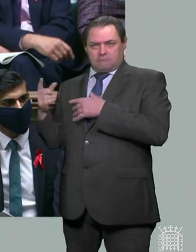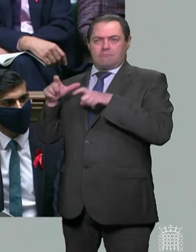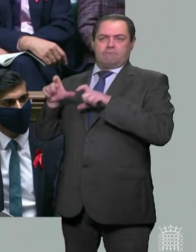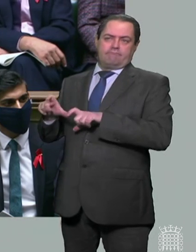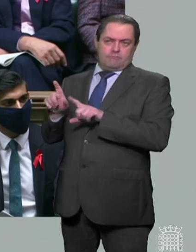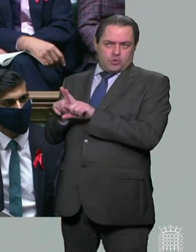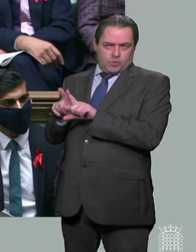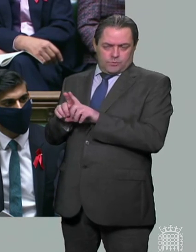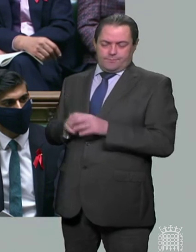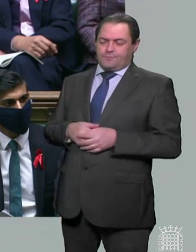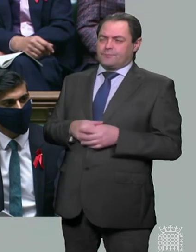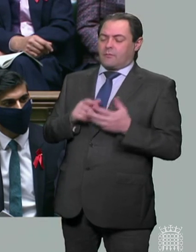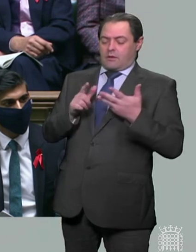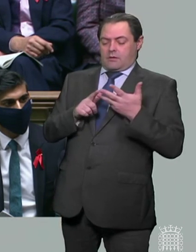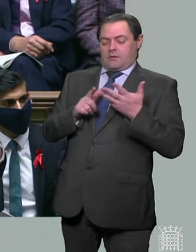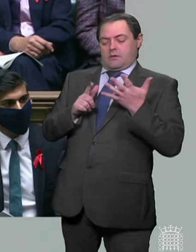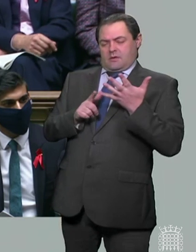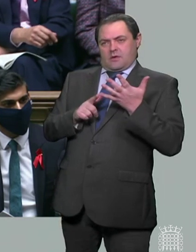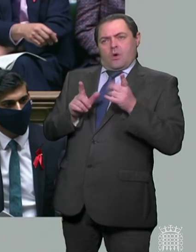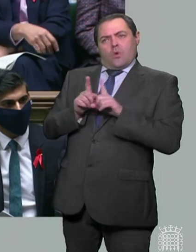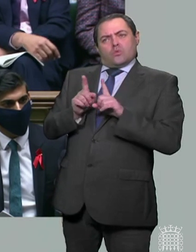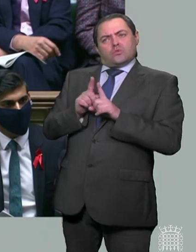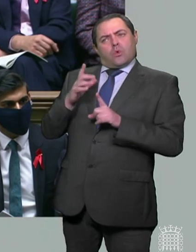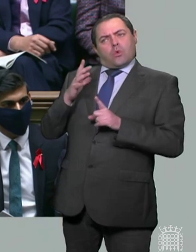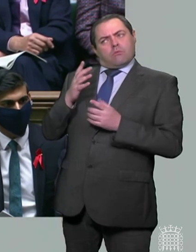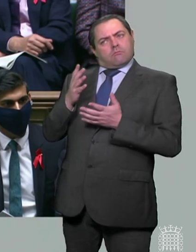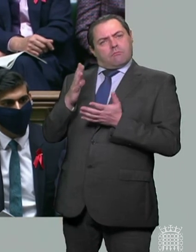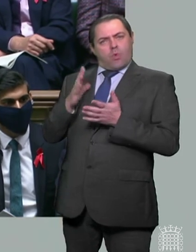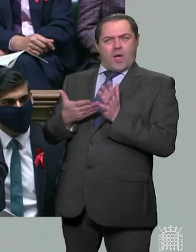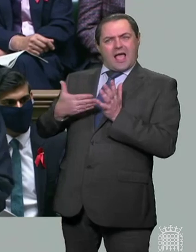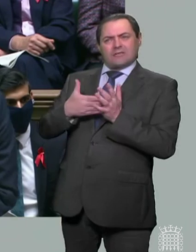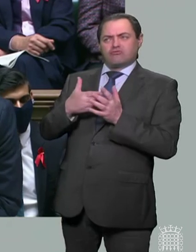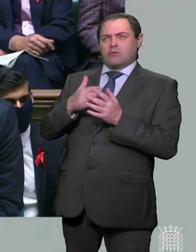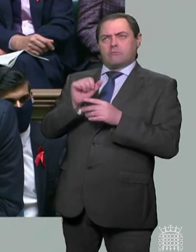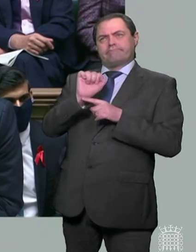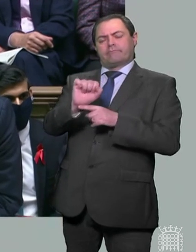Above all, what we are doing is strengthening our measures at the borders.